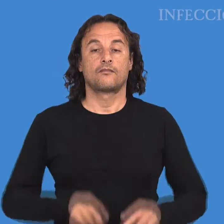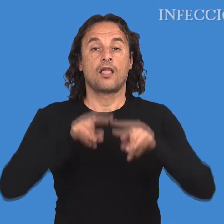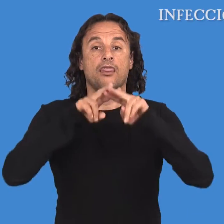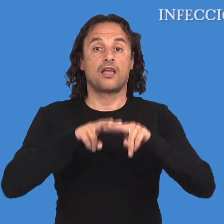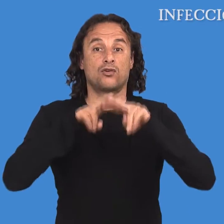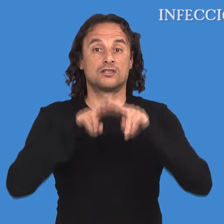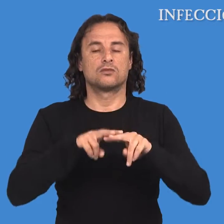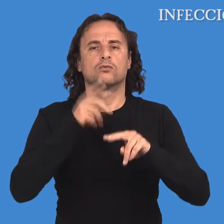revisar